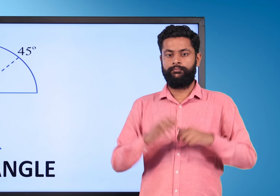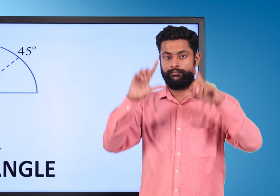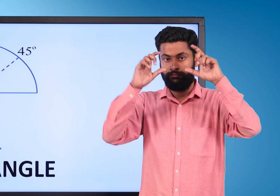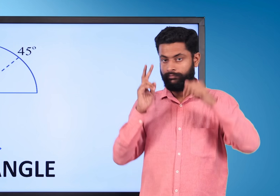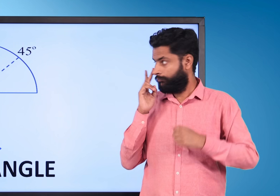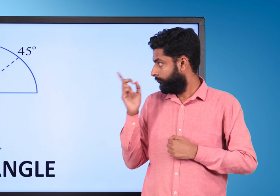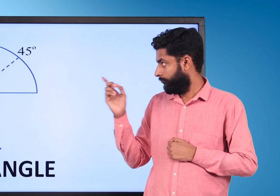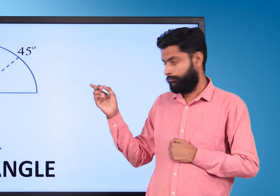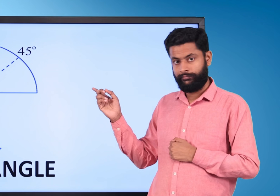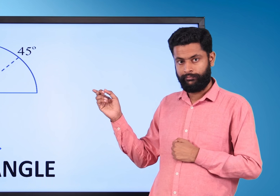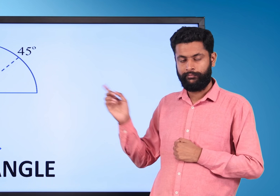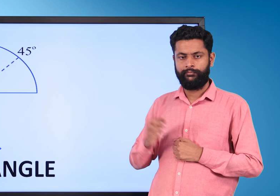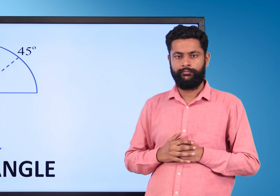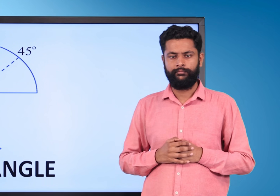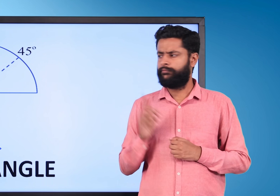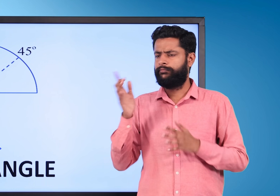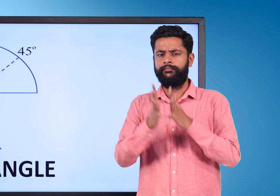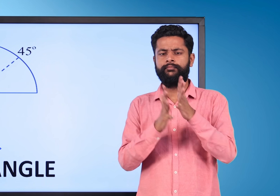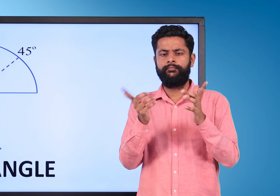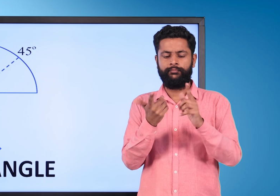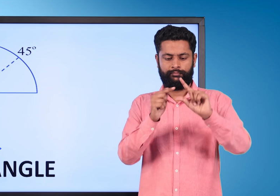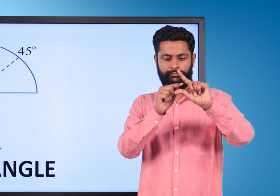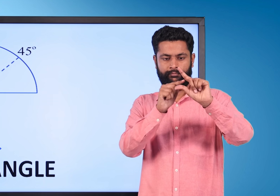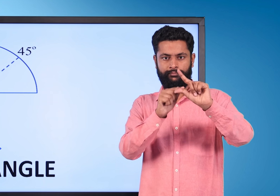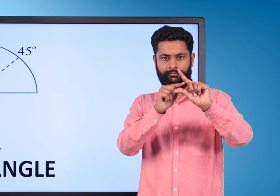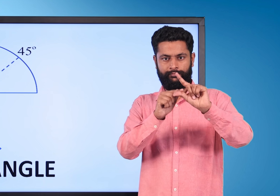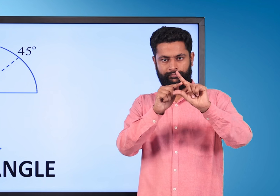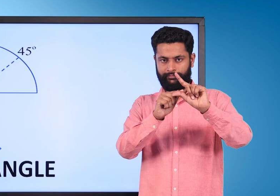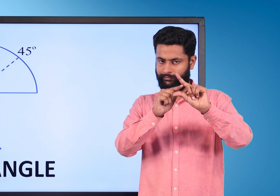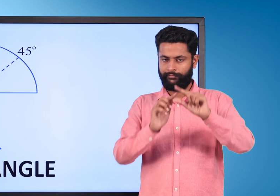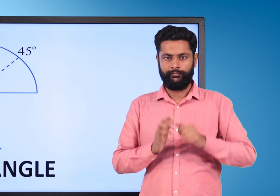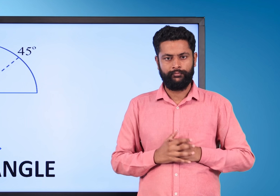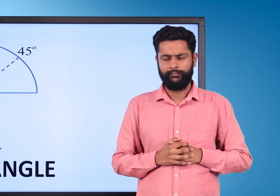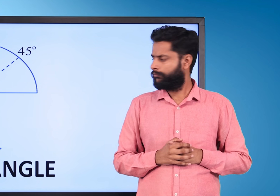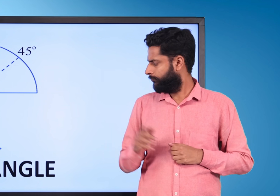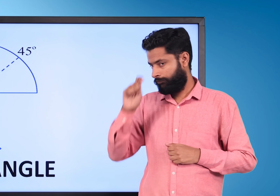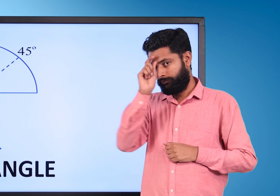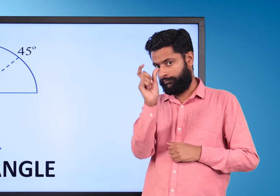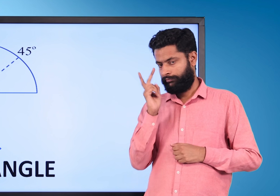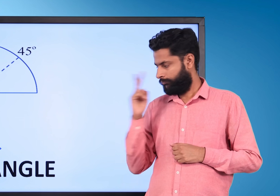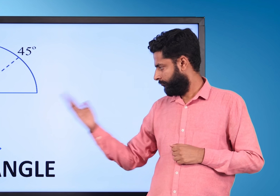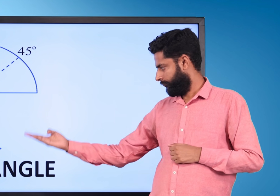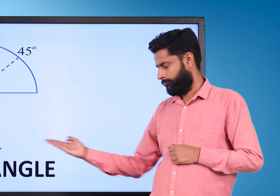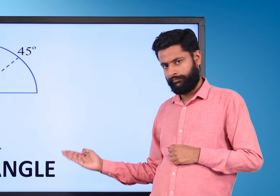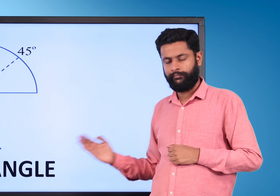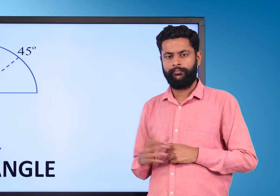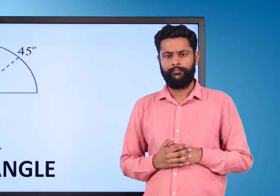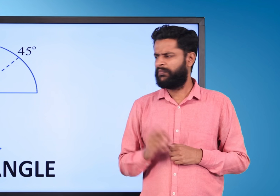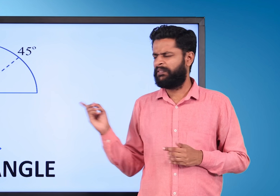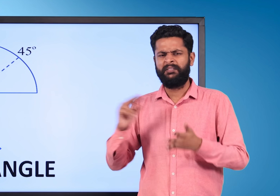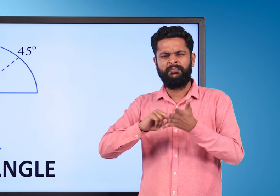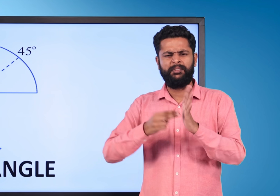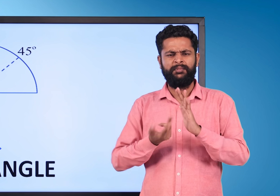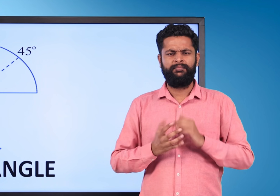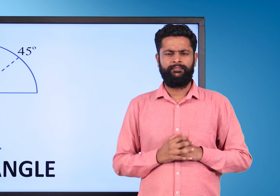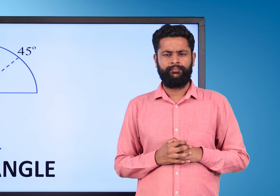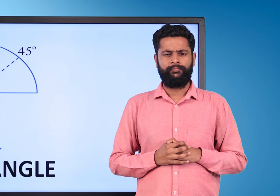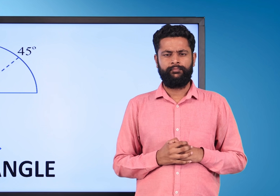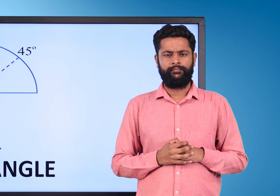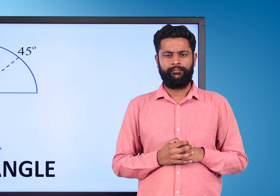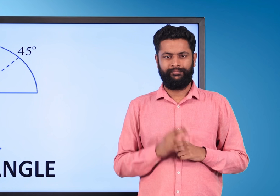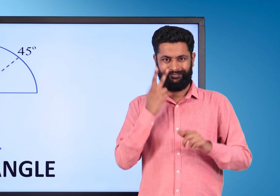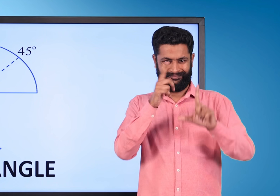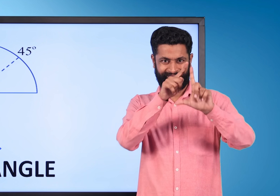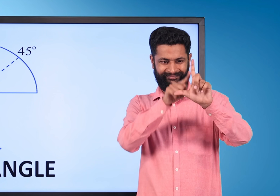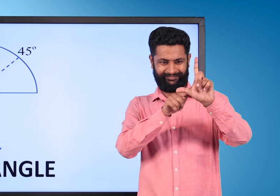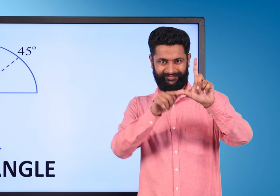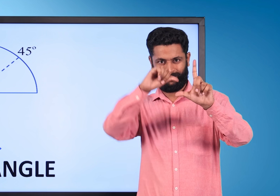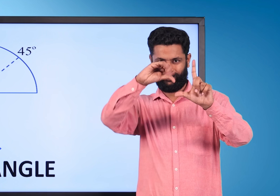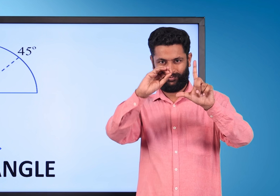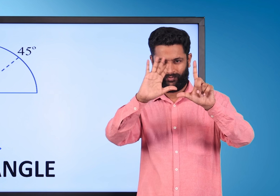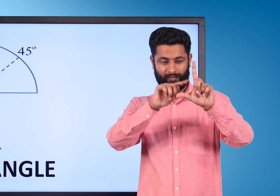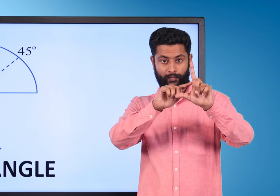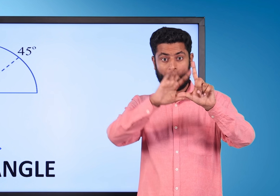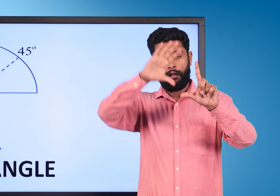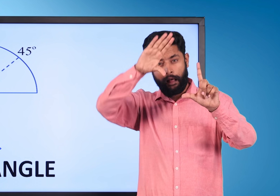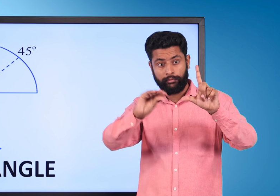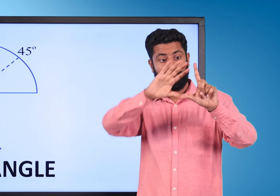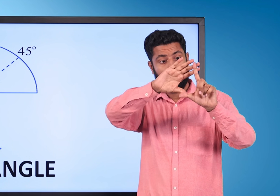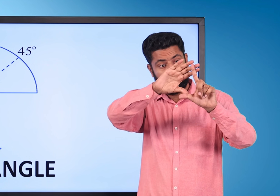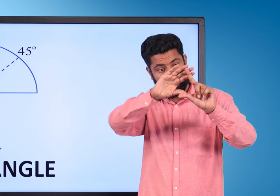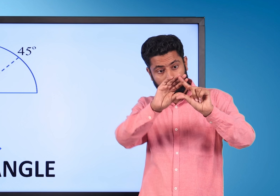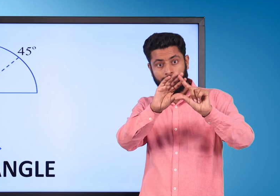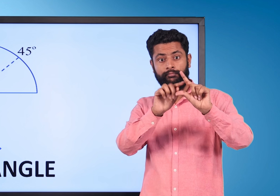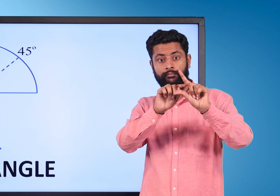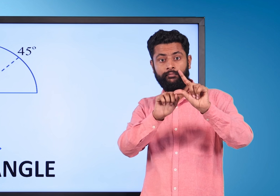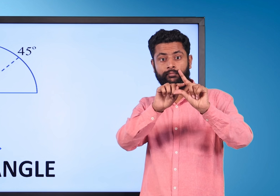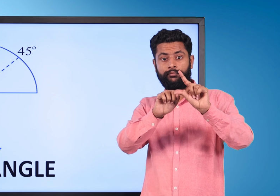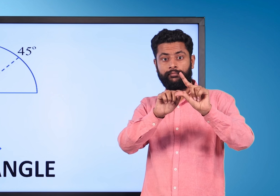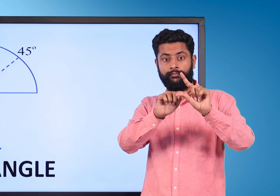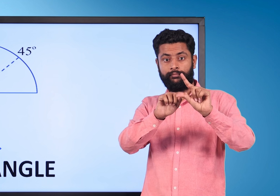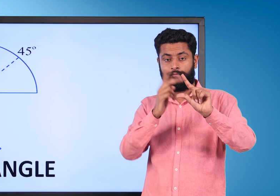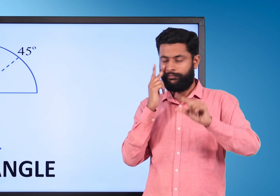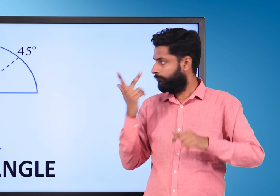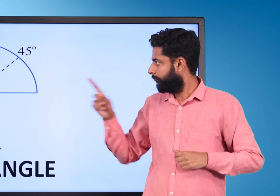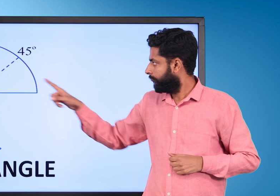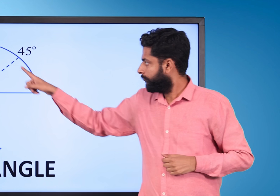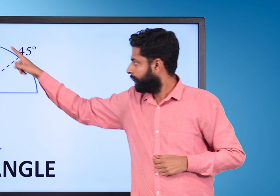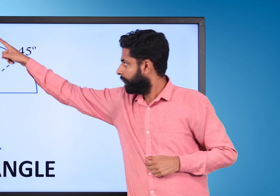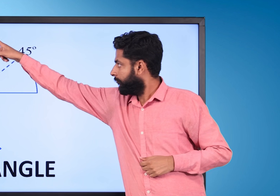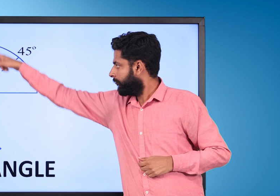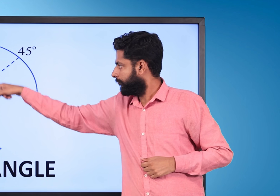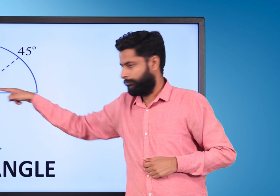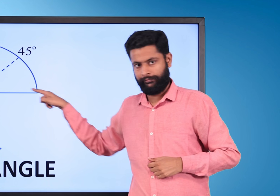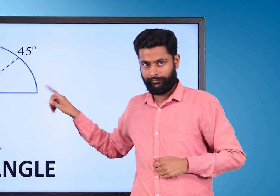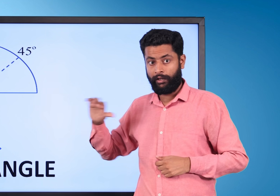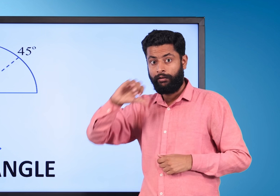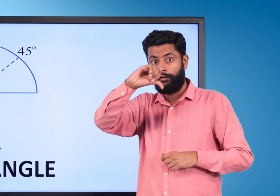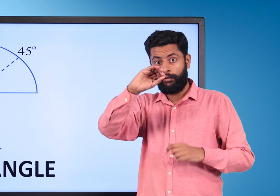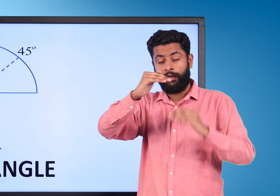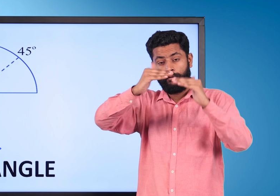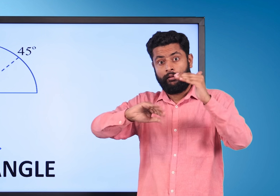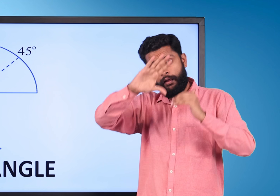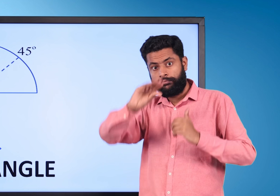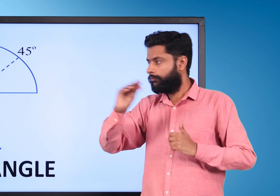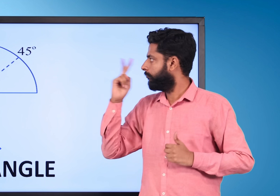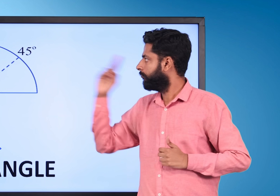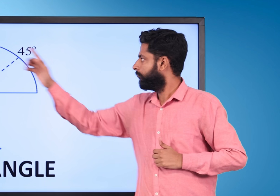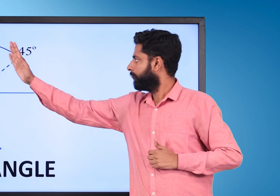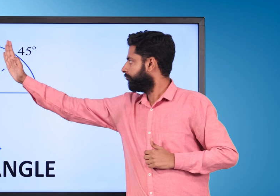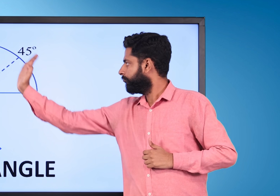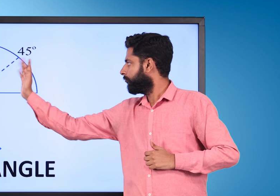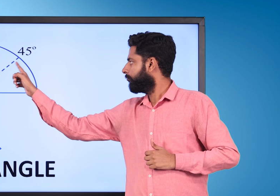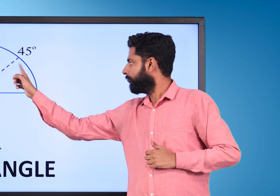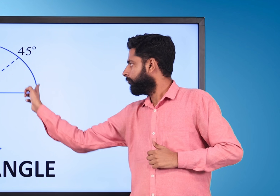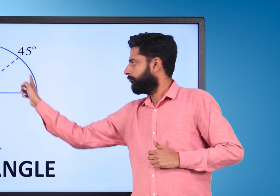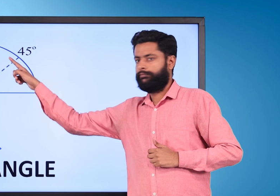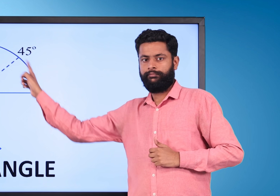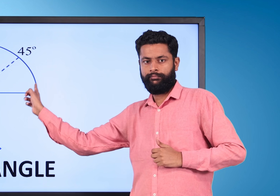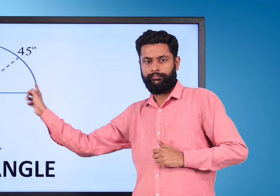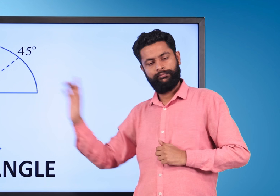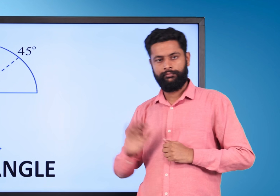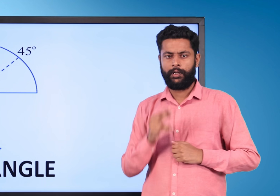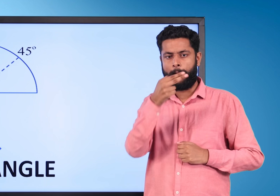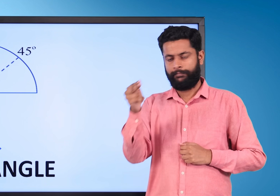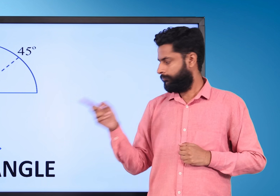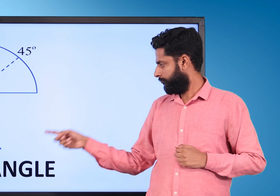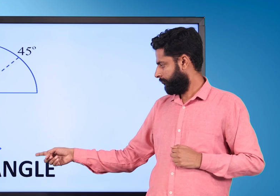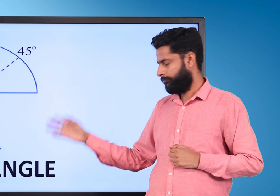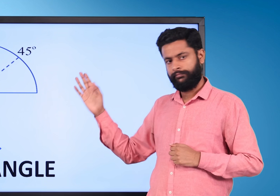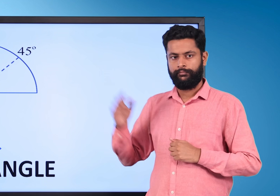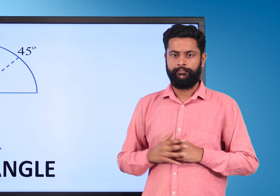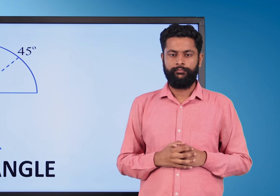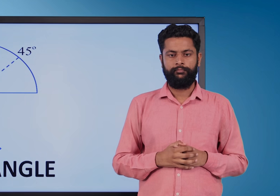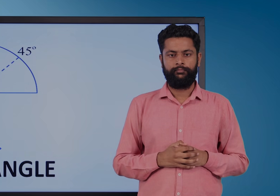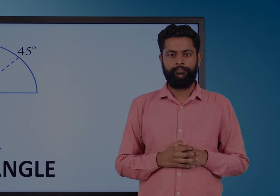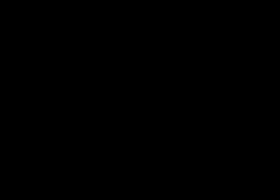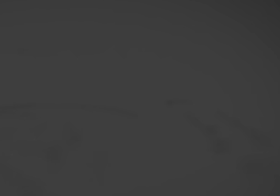This sign means acute angle. An angle is acute if its measure is smaller than that of a right angle, i.e. less than 90 degrees. For example, This is an acute angle.